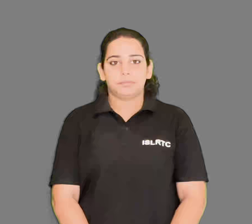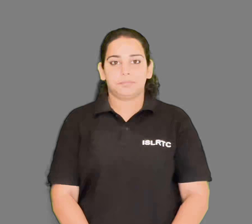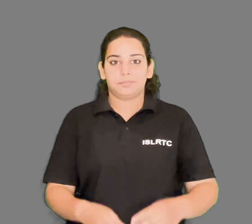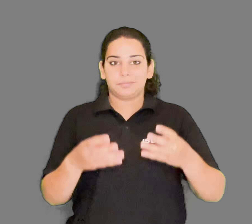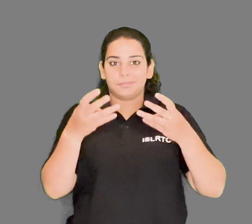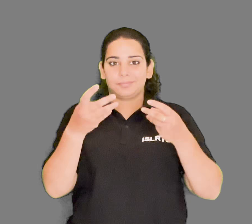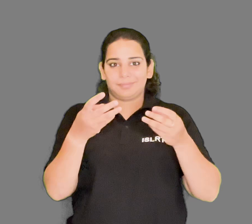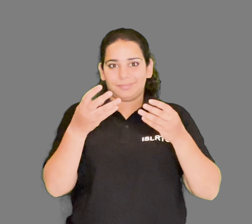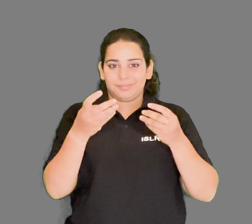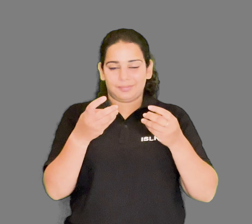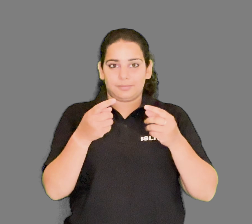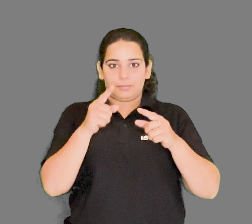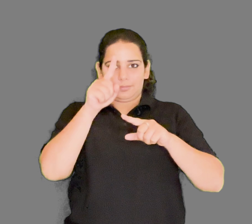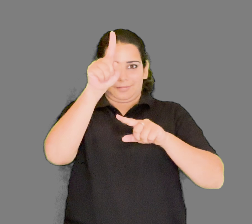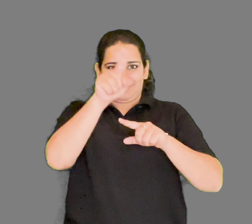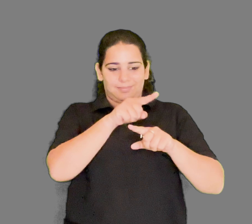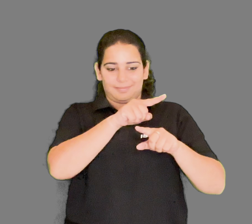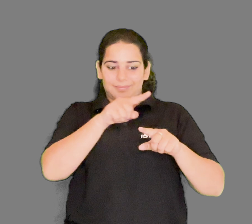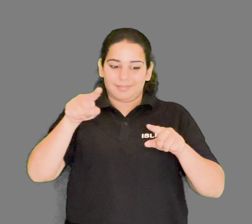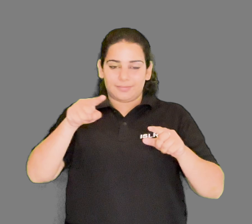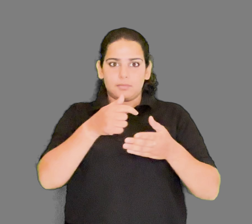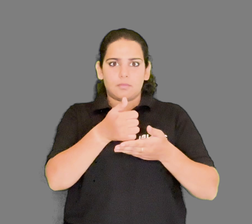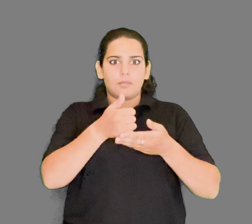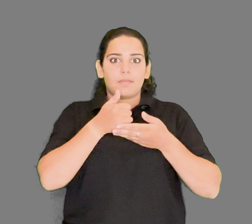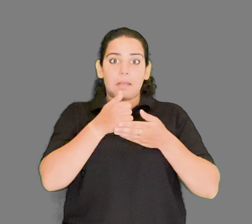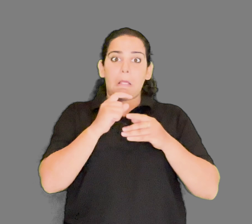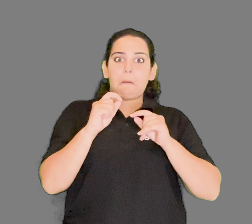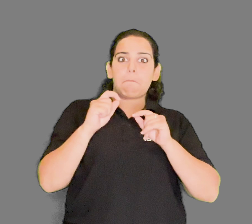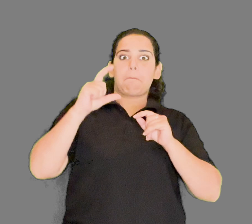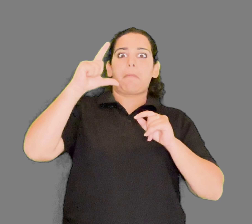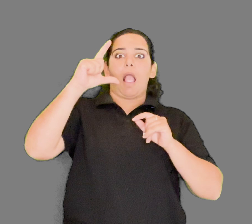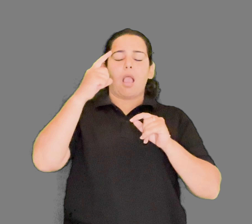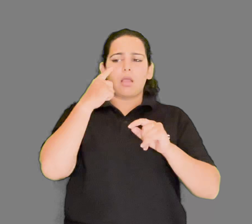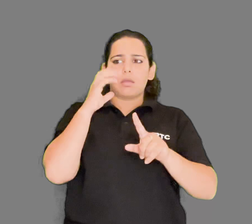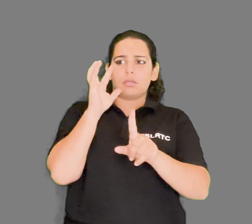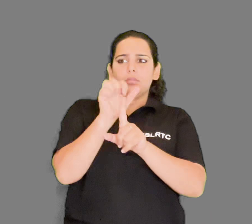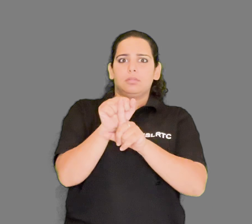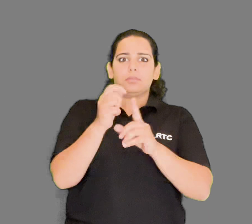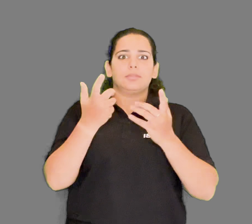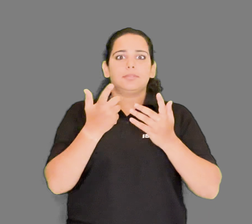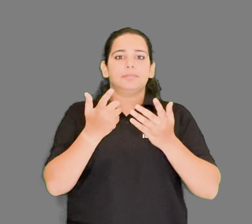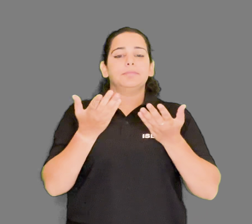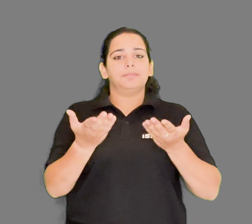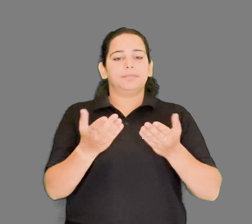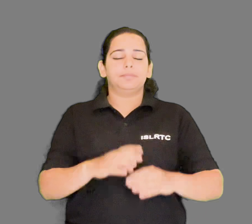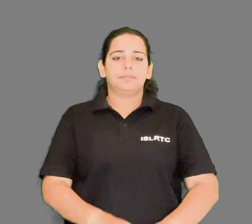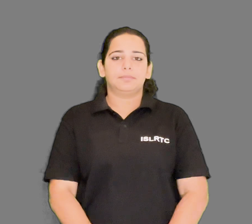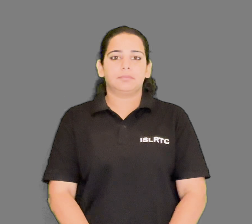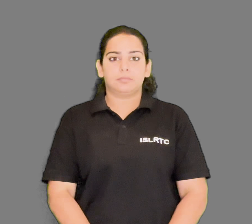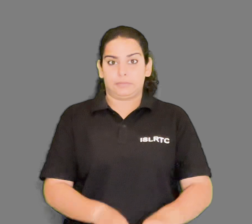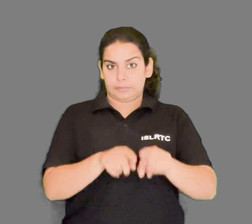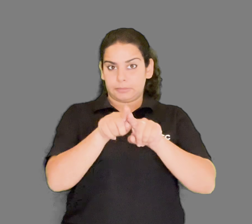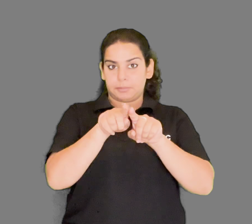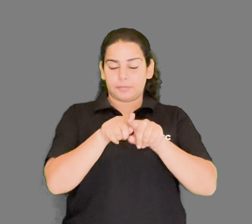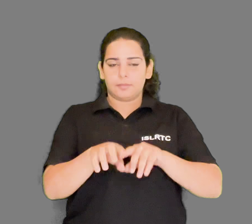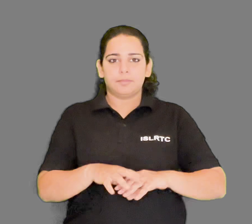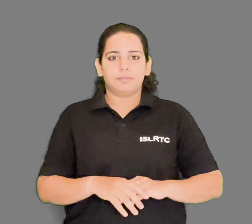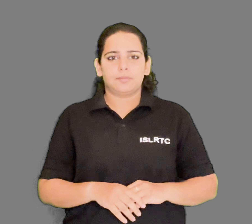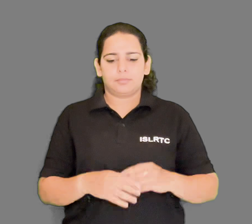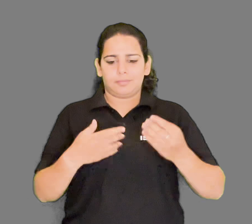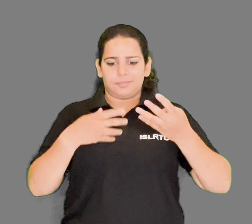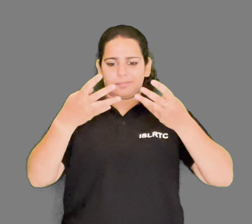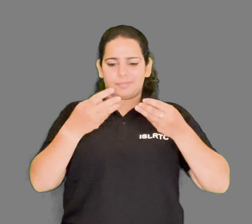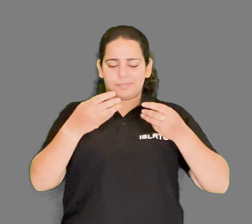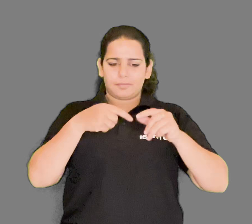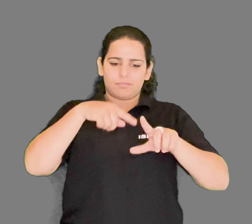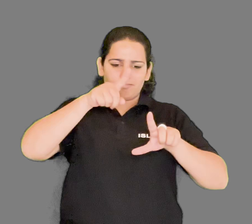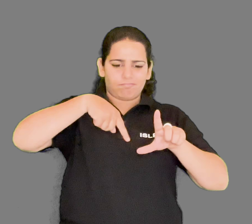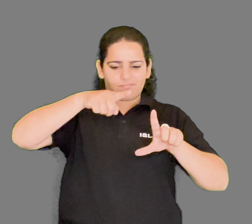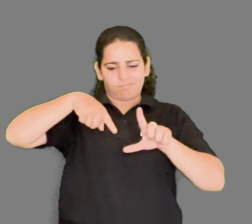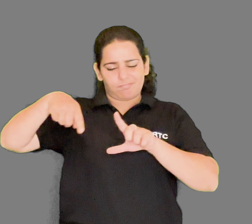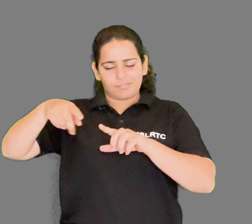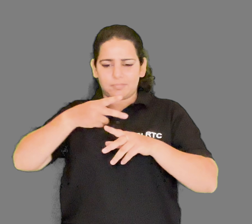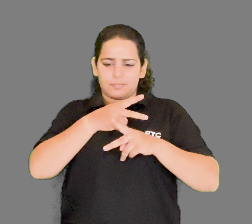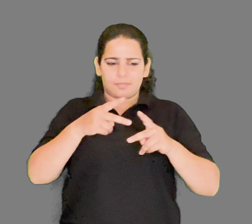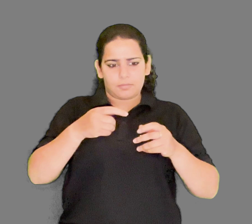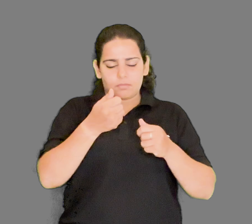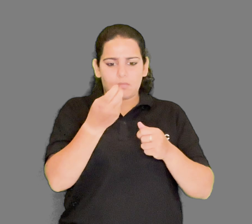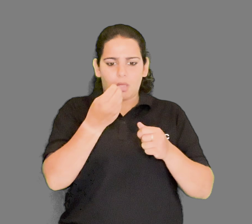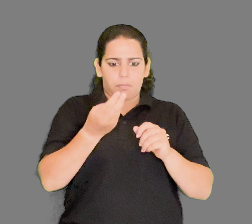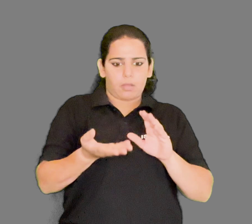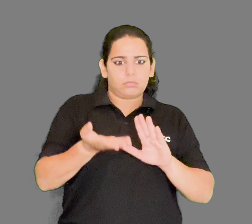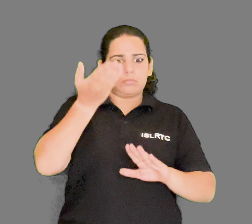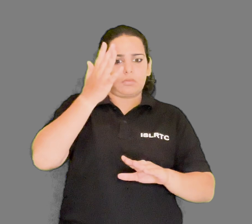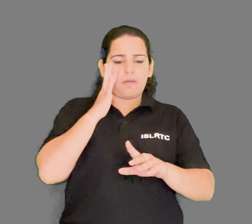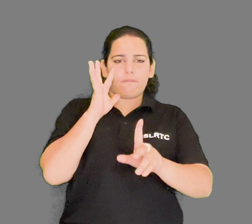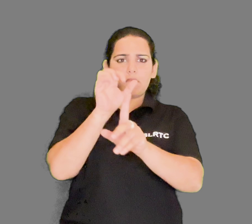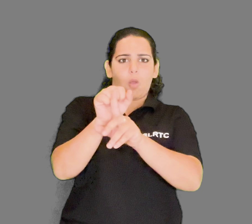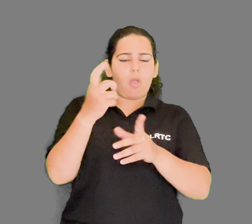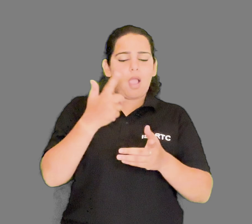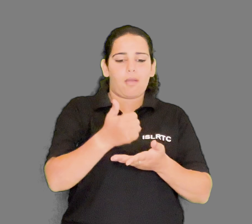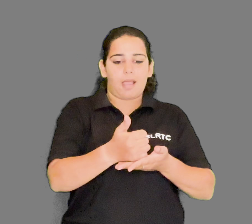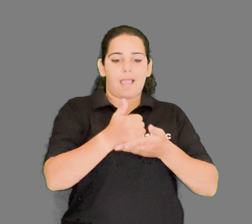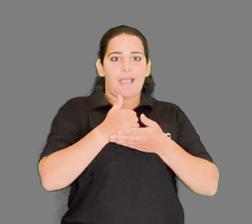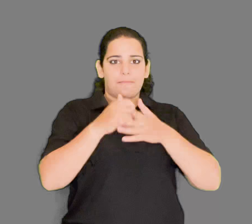Enlargement An act of enlarging; increase, expansion, or amplification